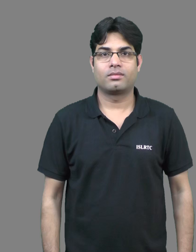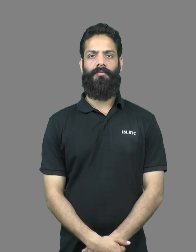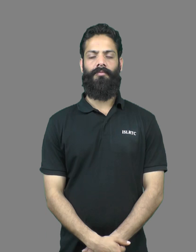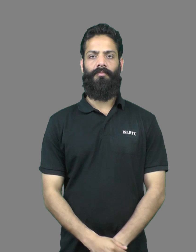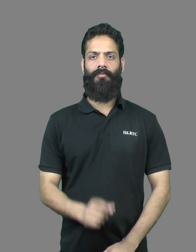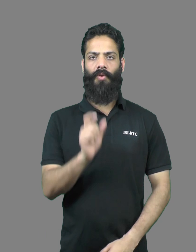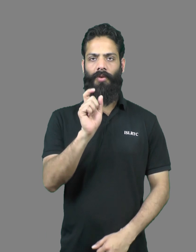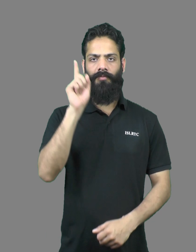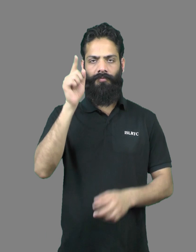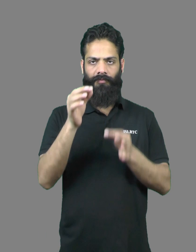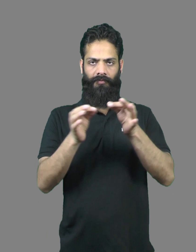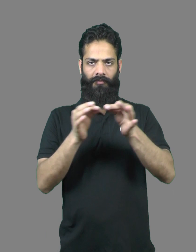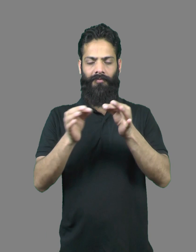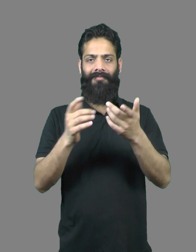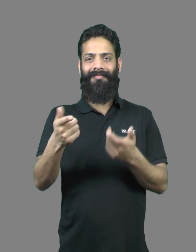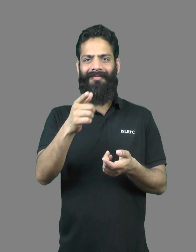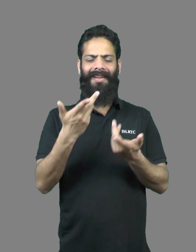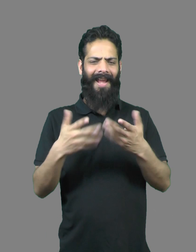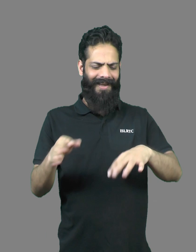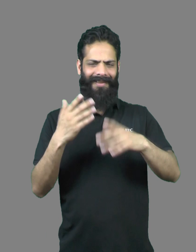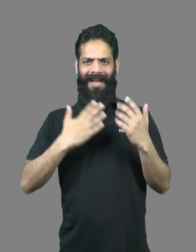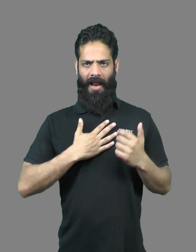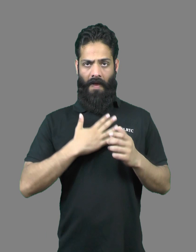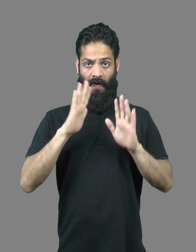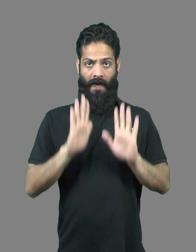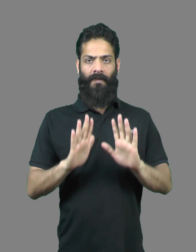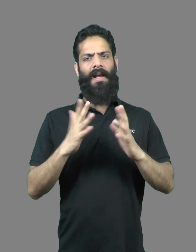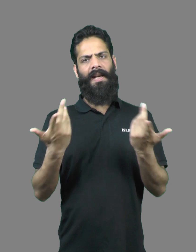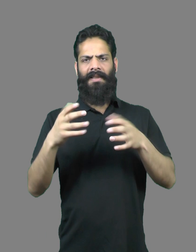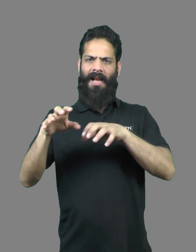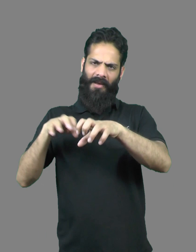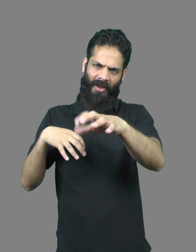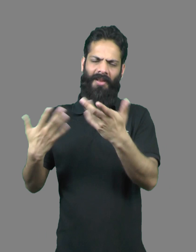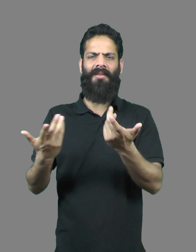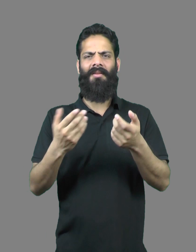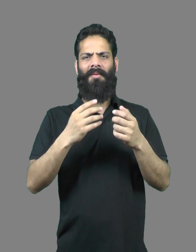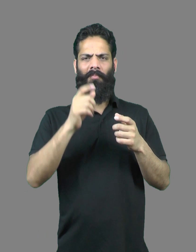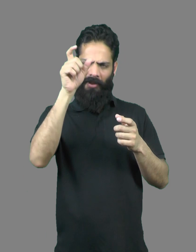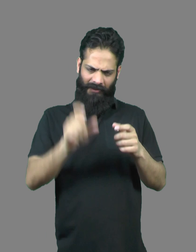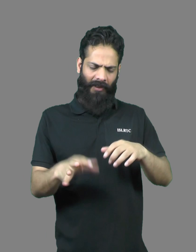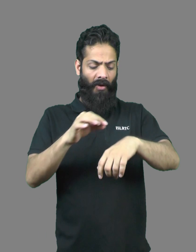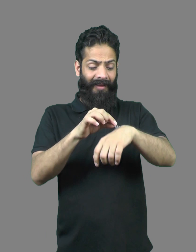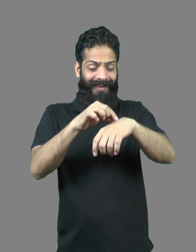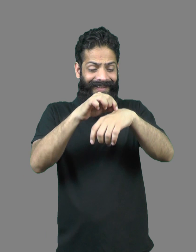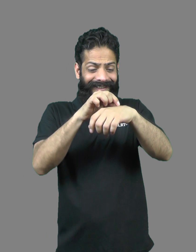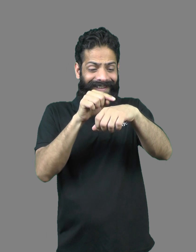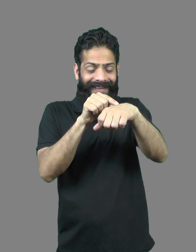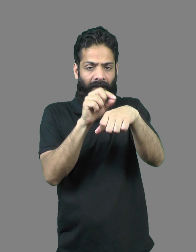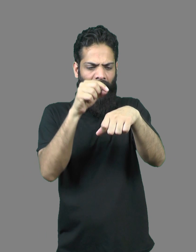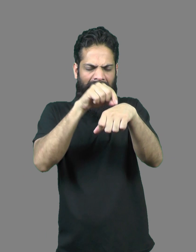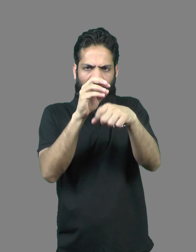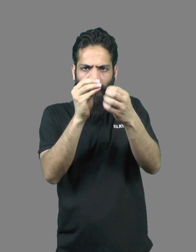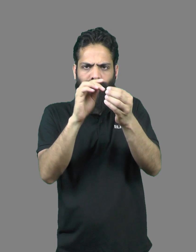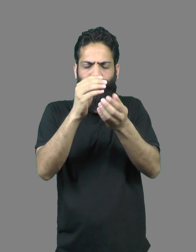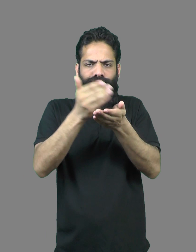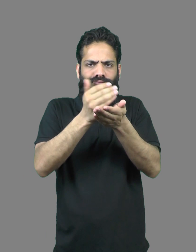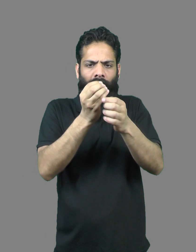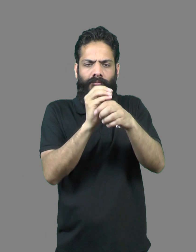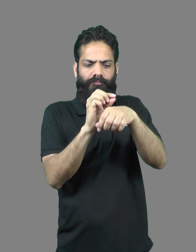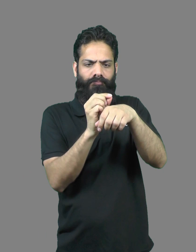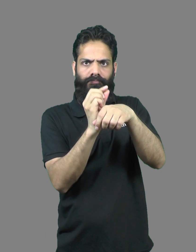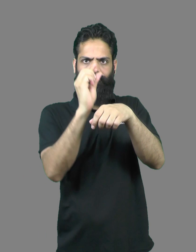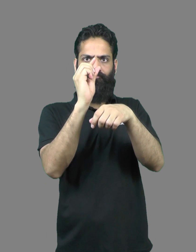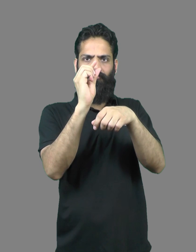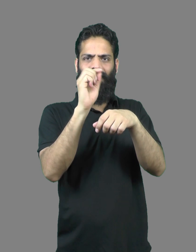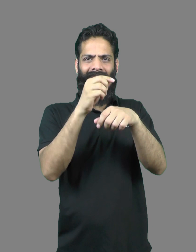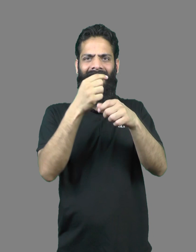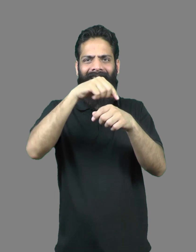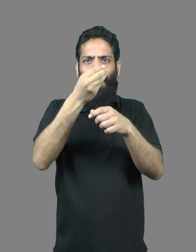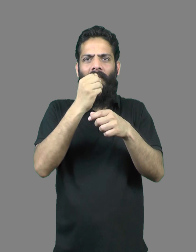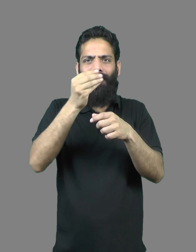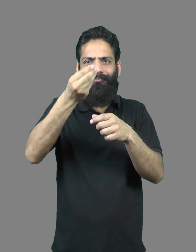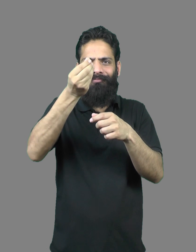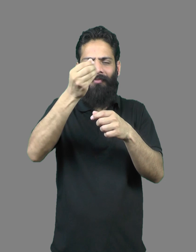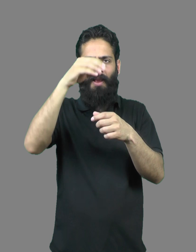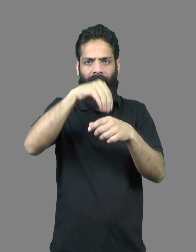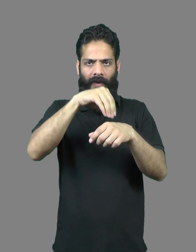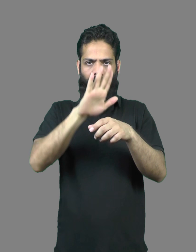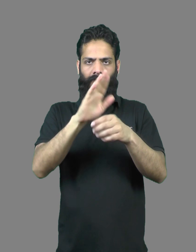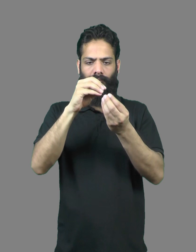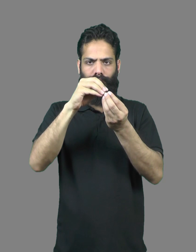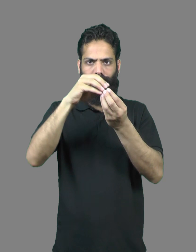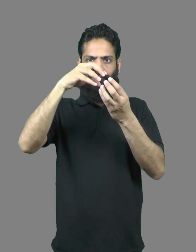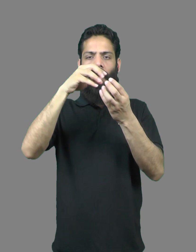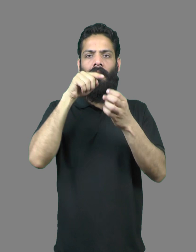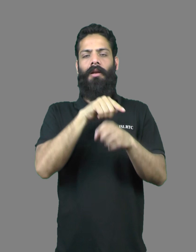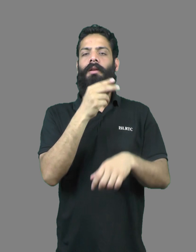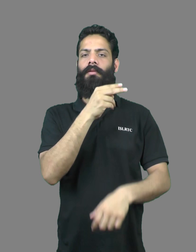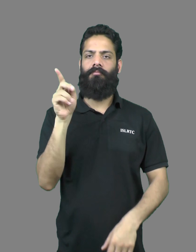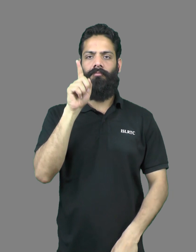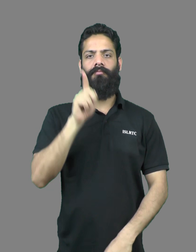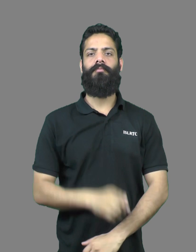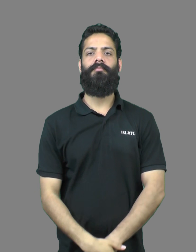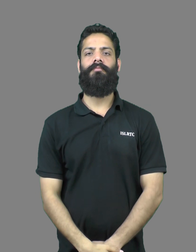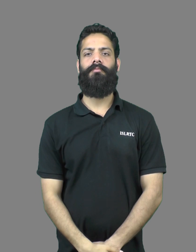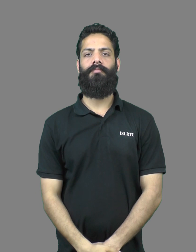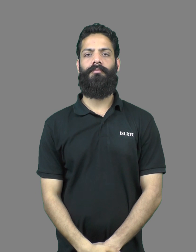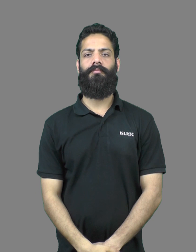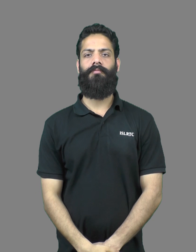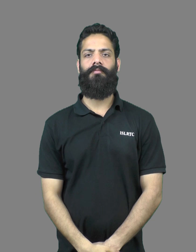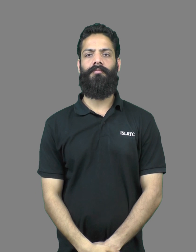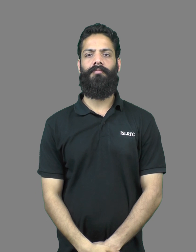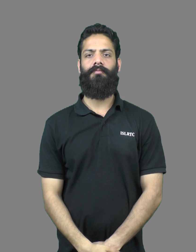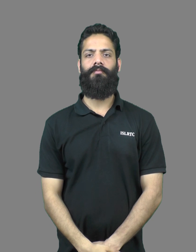Bioaccumulation